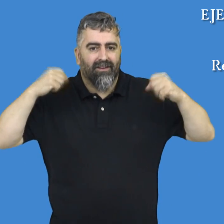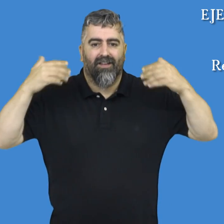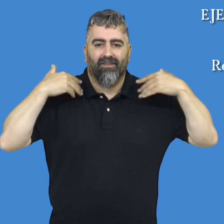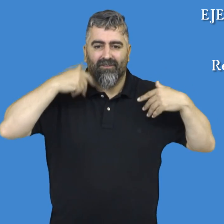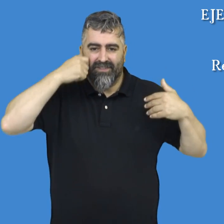ejercicio